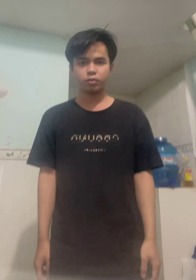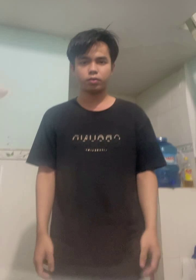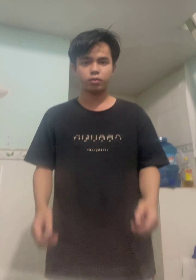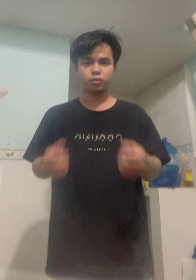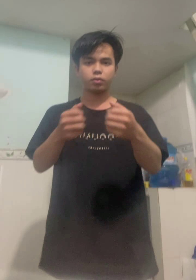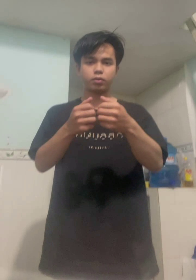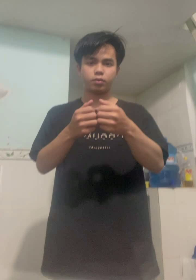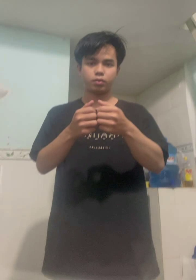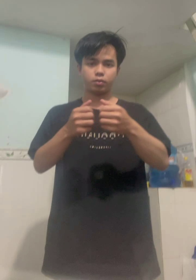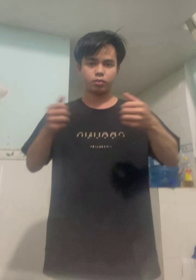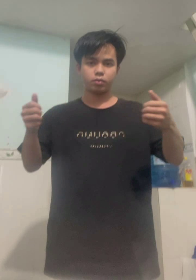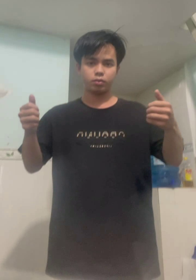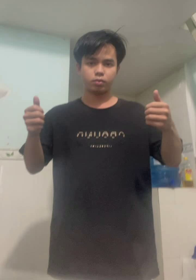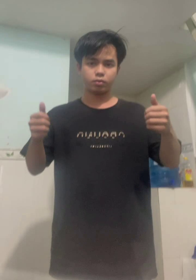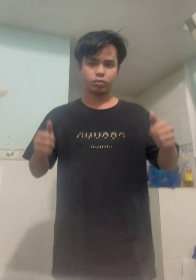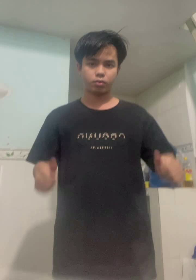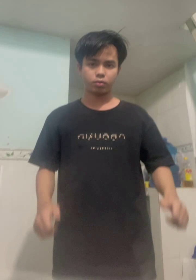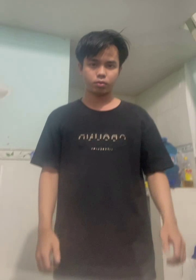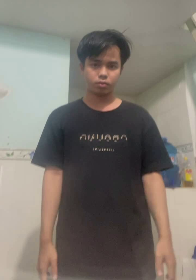chia cat